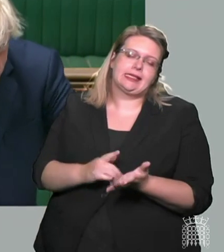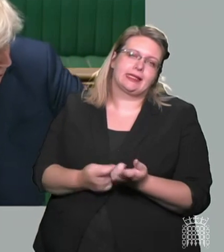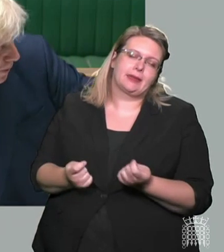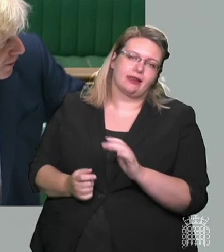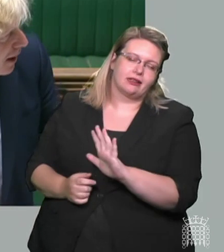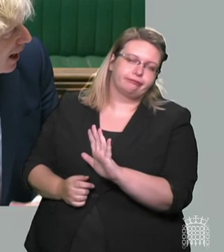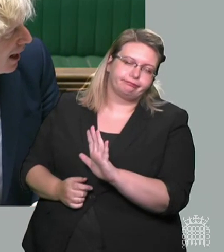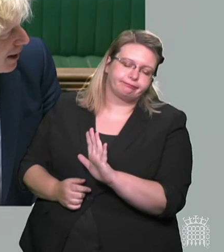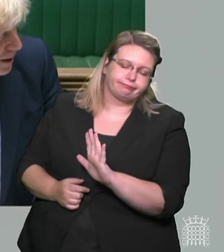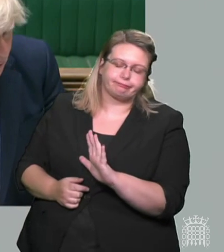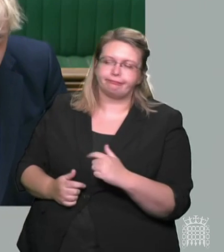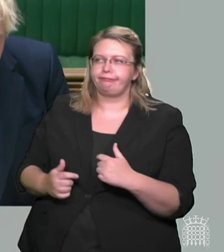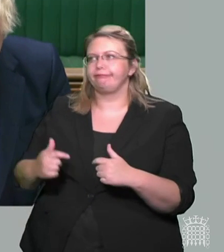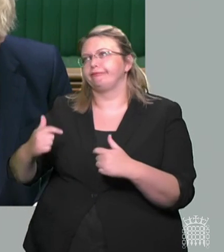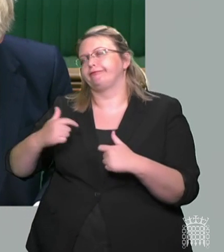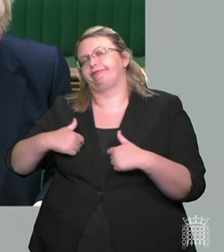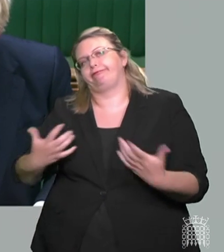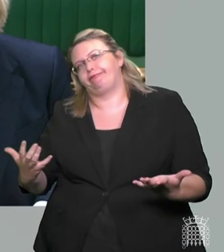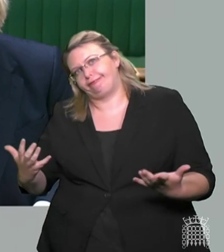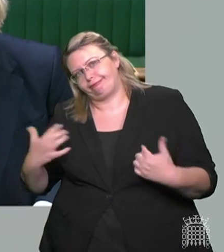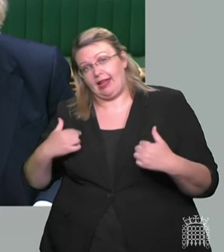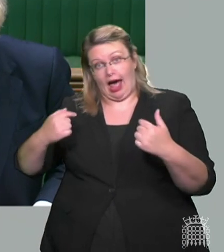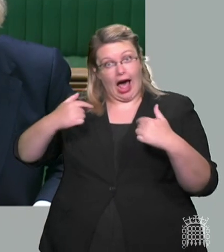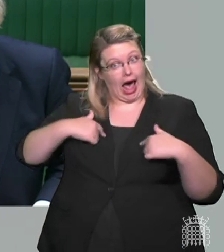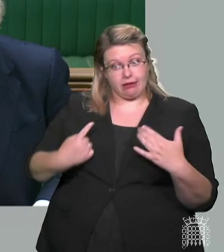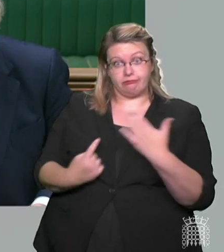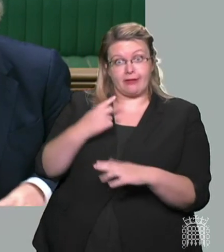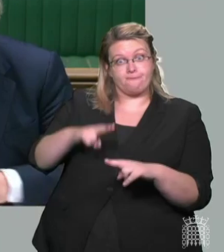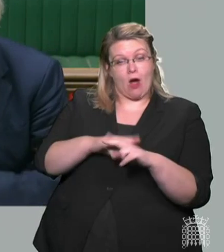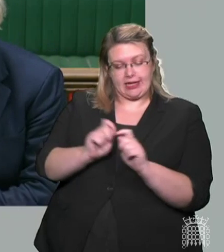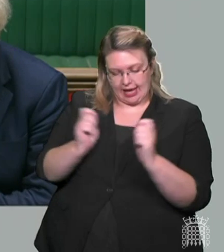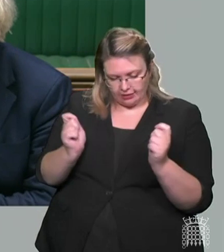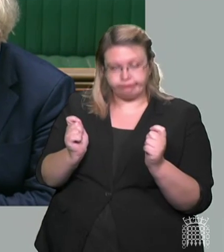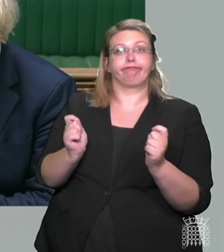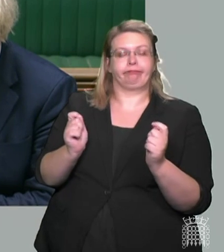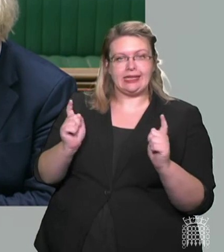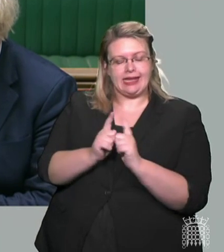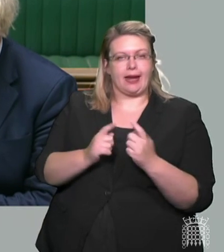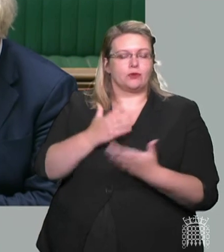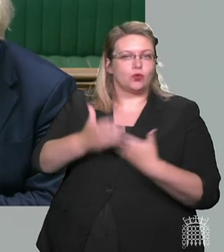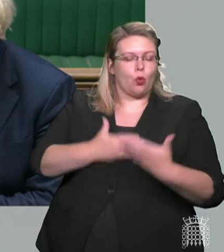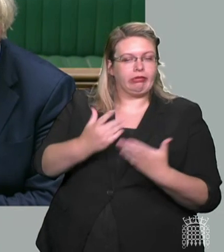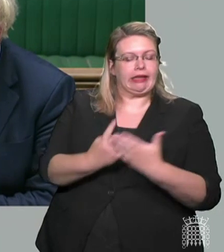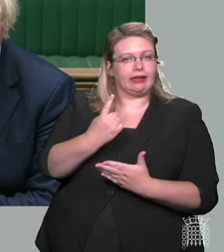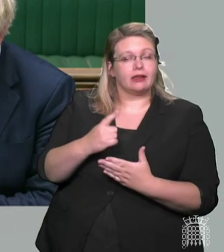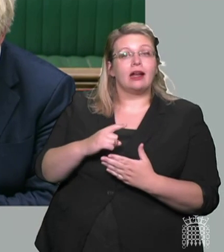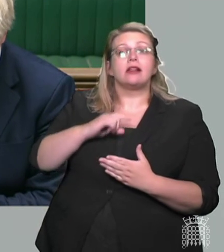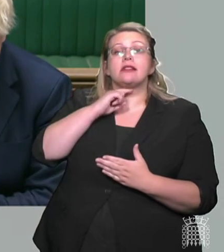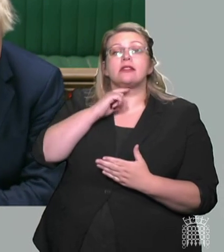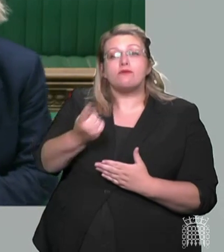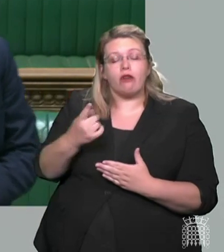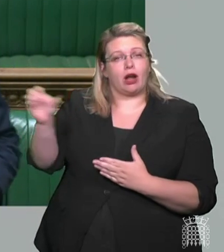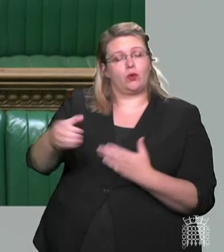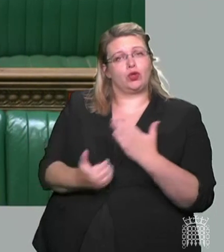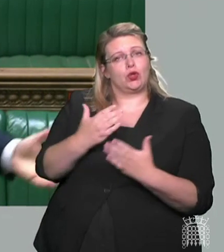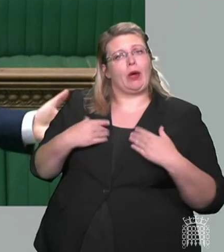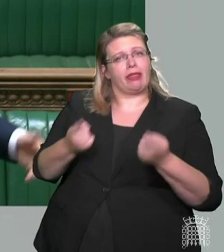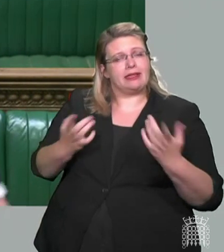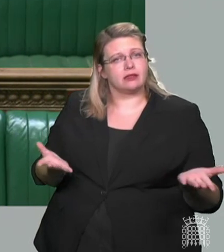I read this story in common with you, Mr Speaker, and everybody else on Friday, and we had a new Health Secretary in place by Saturday.